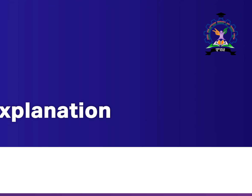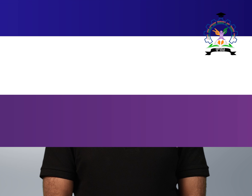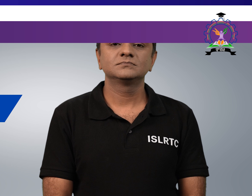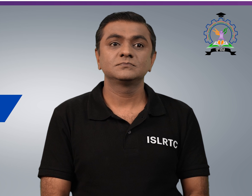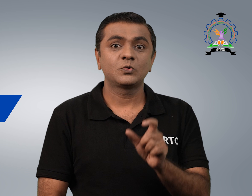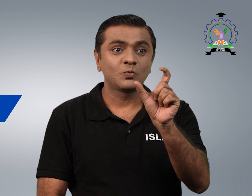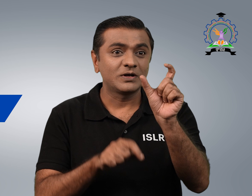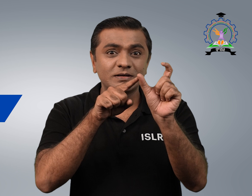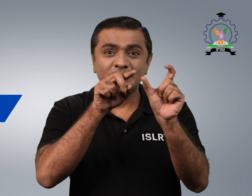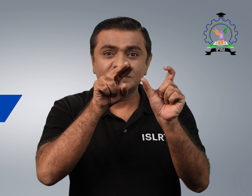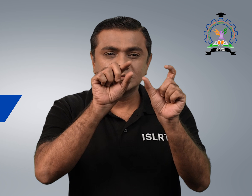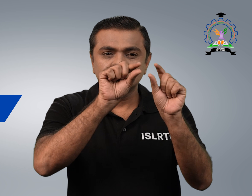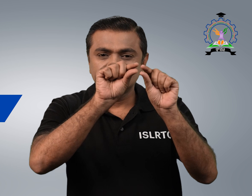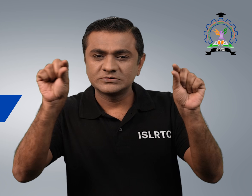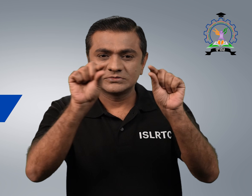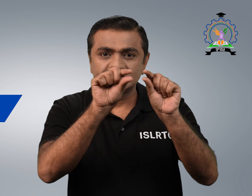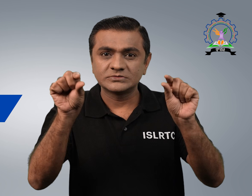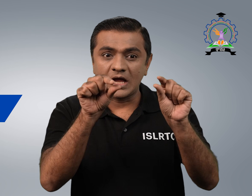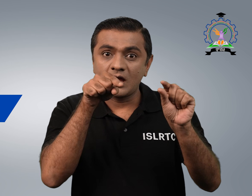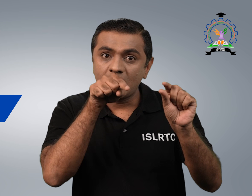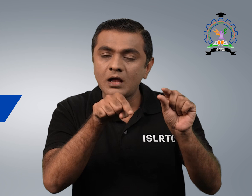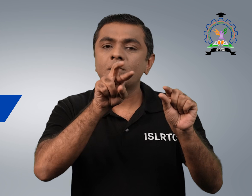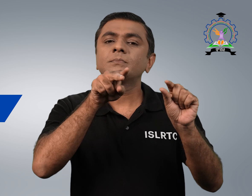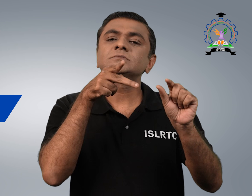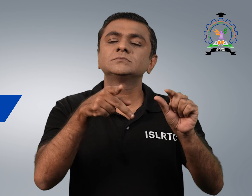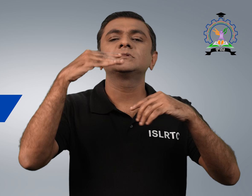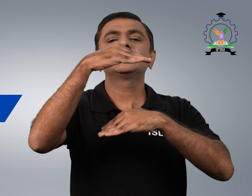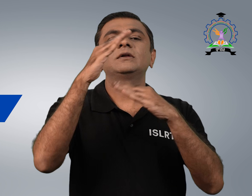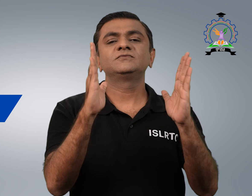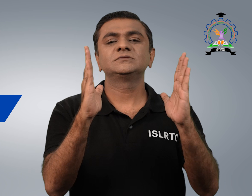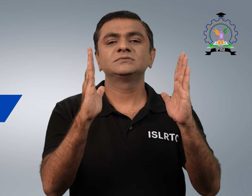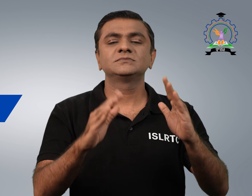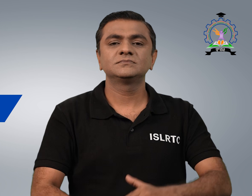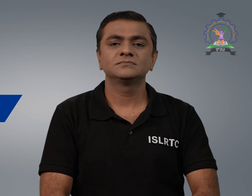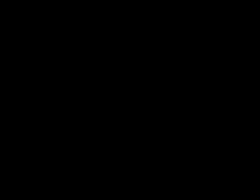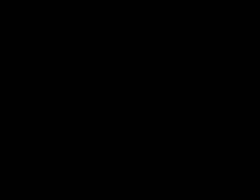It refers to the exact meaning of the word.